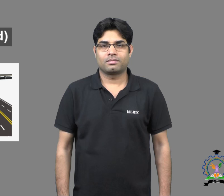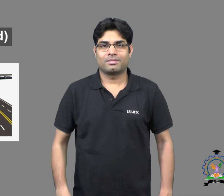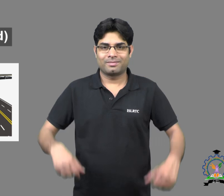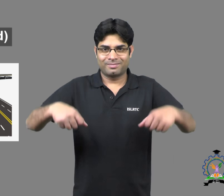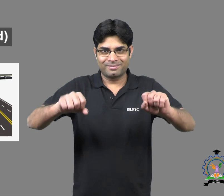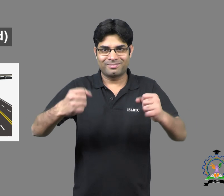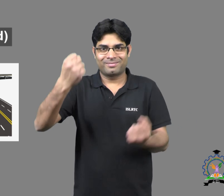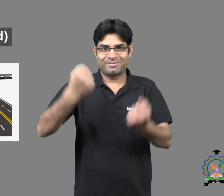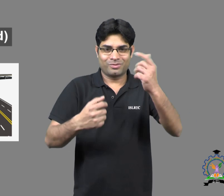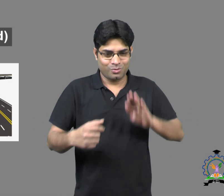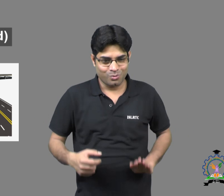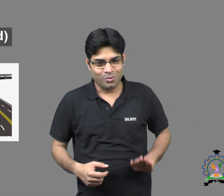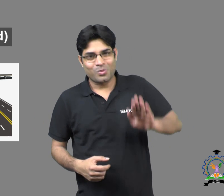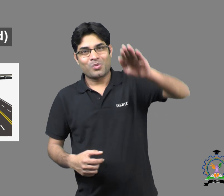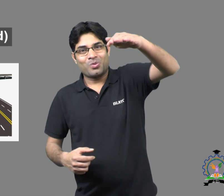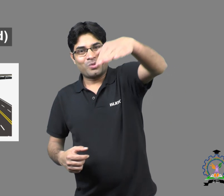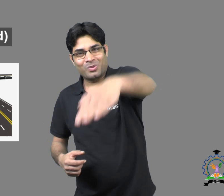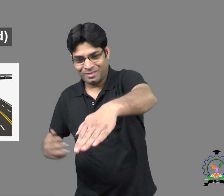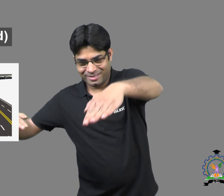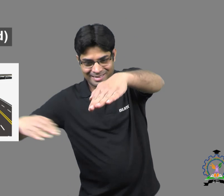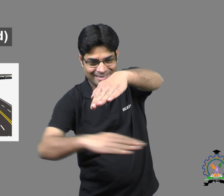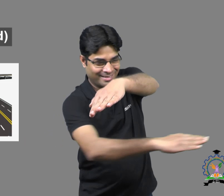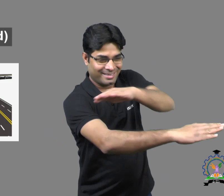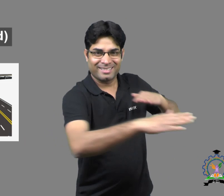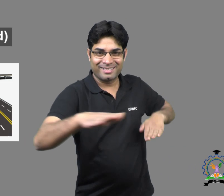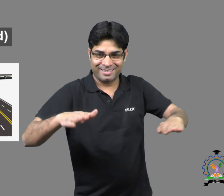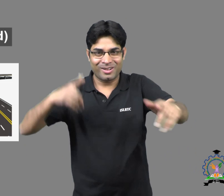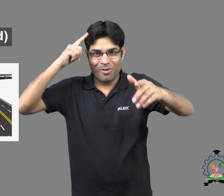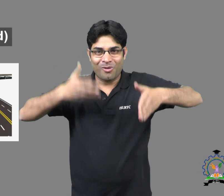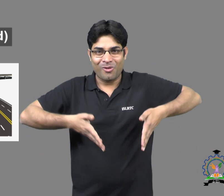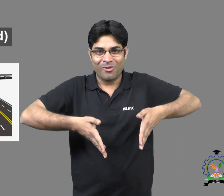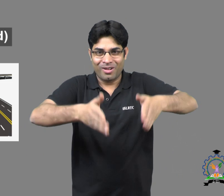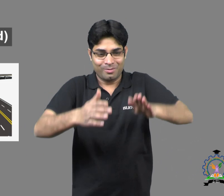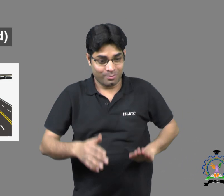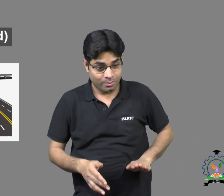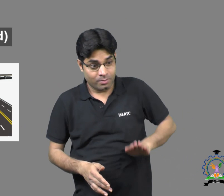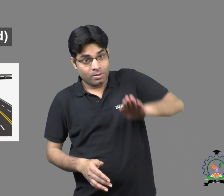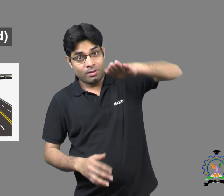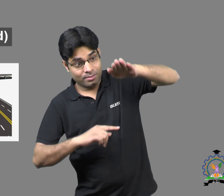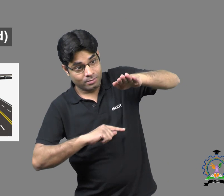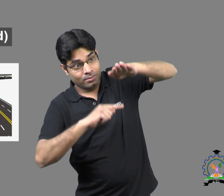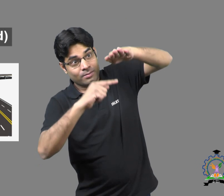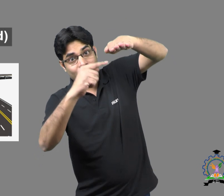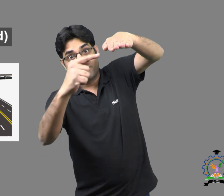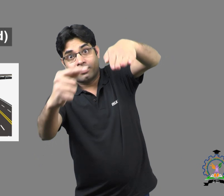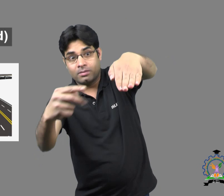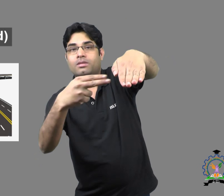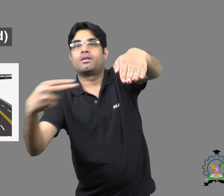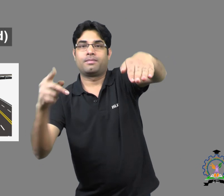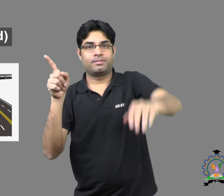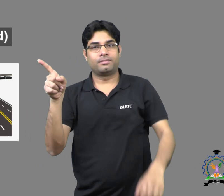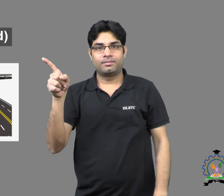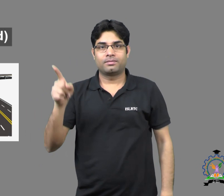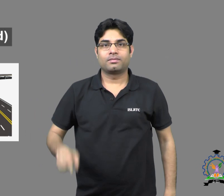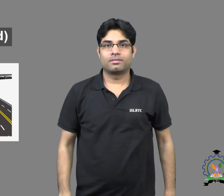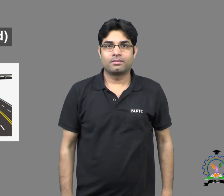Flyover (Road)